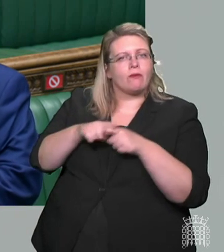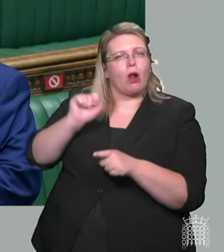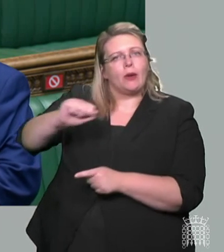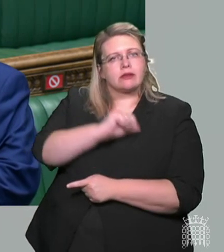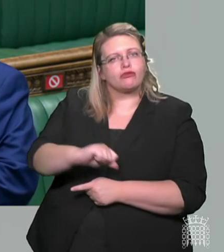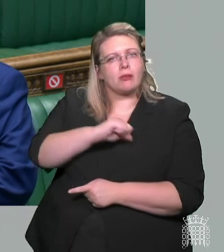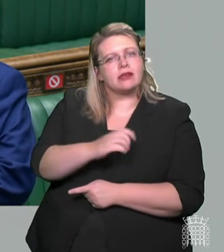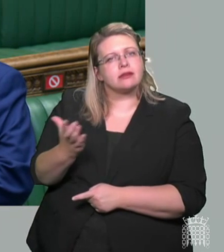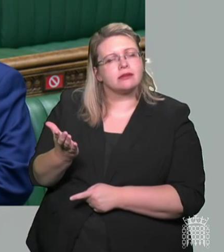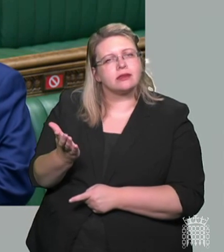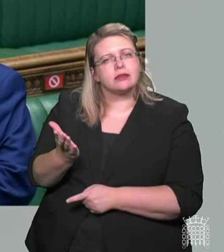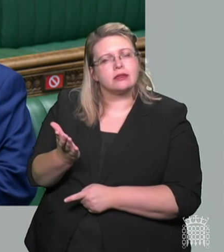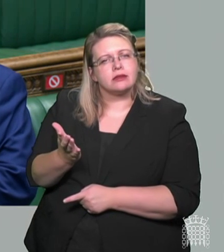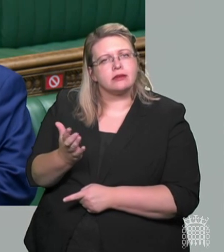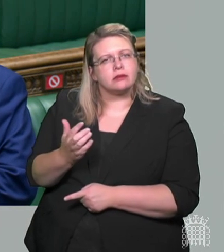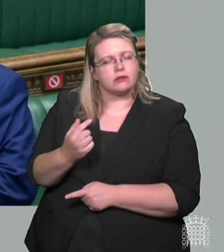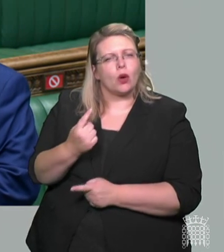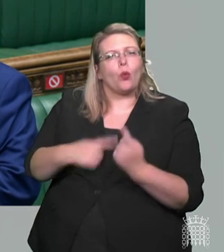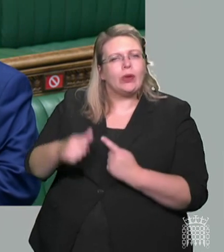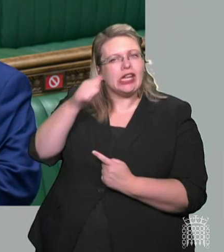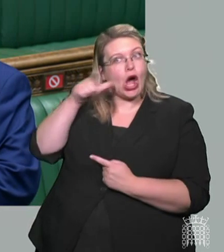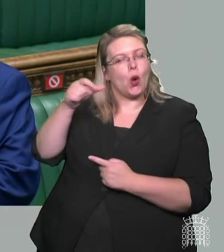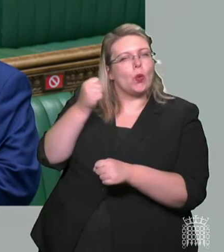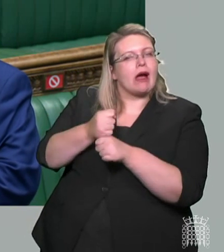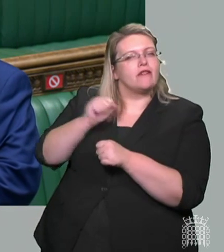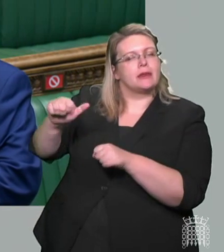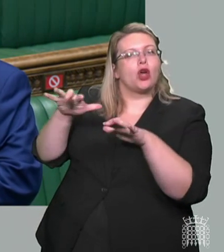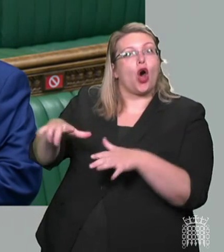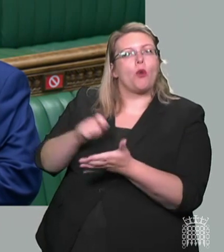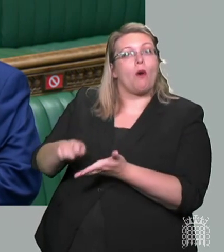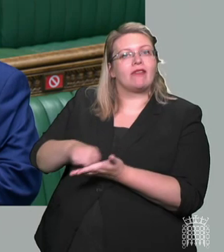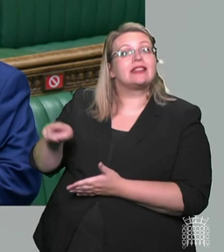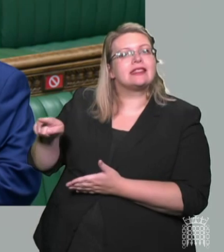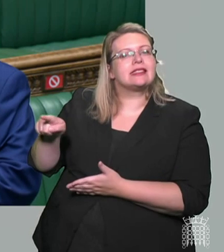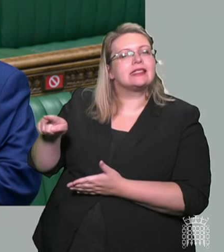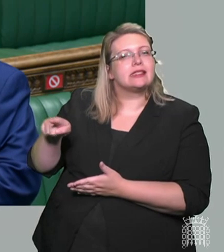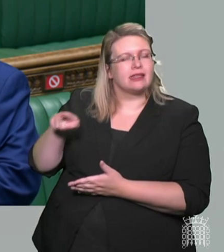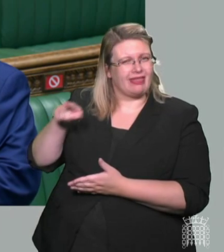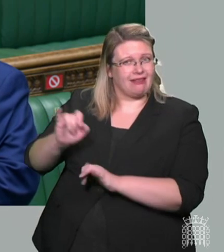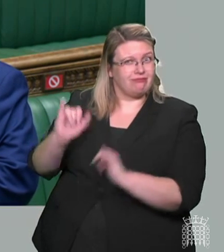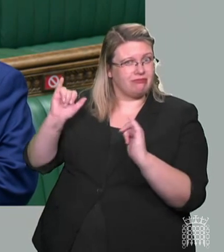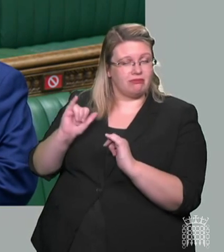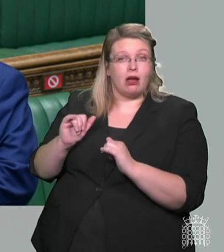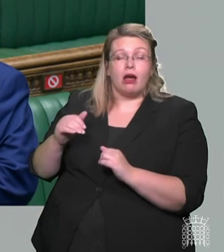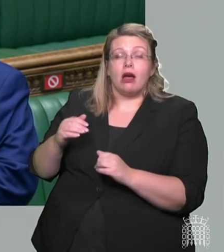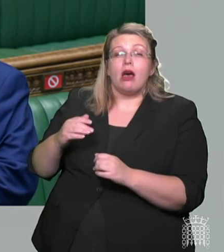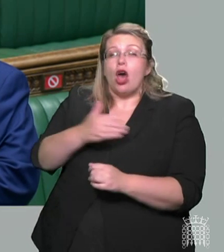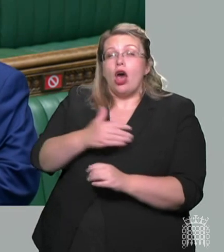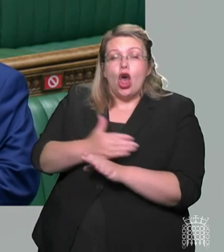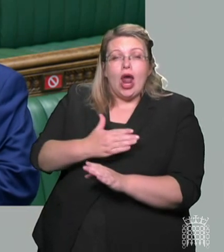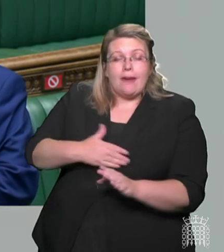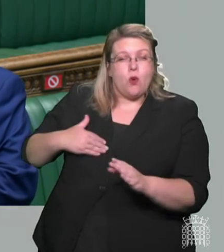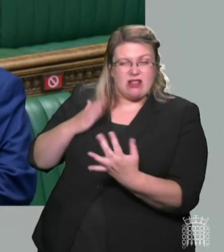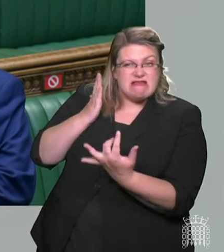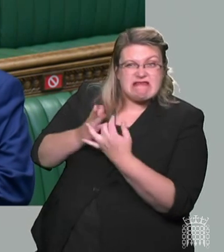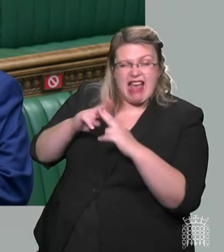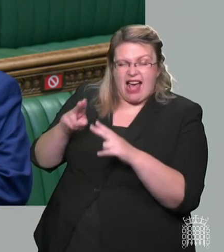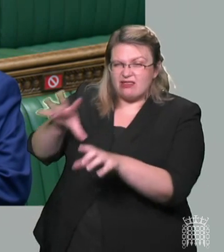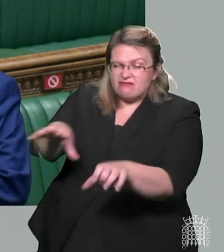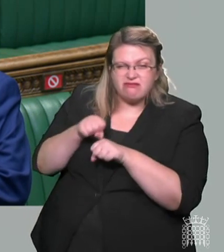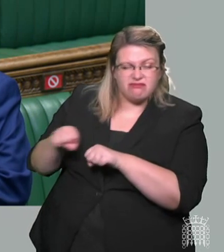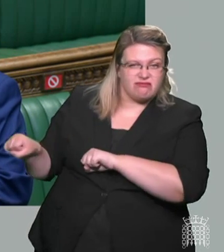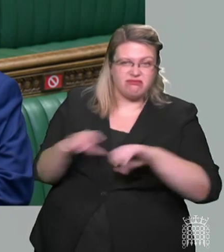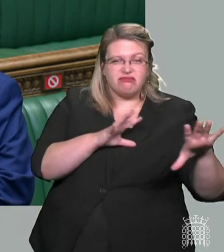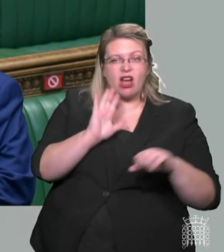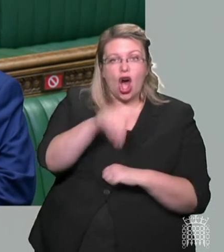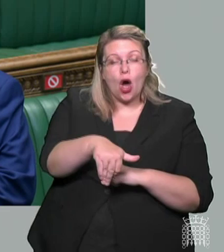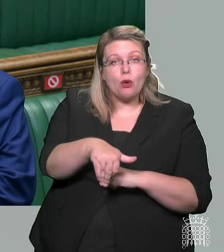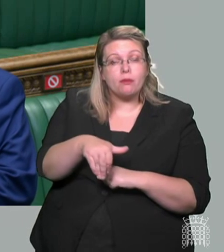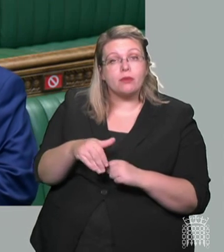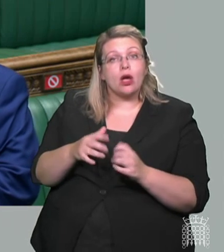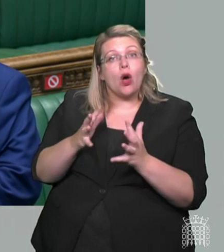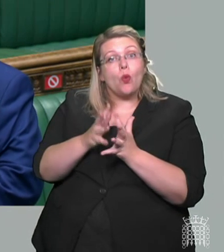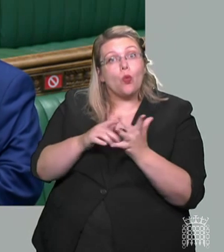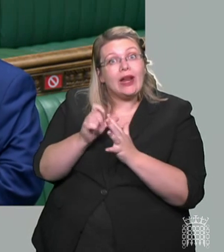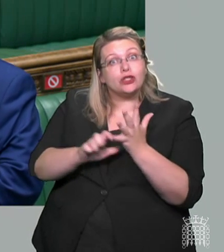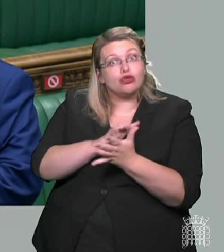We know all too well the experience of this Government’s Home Office: dawn raids, vulnerable people deported, and a hostile environment for the Windrush generation.